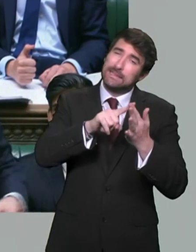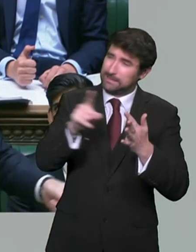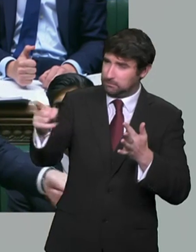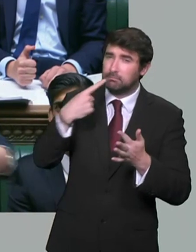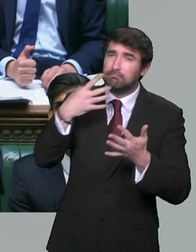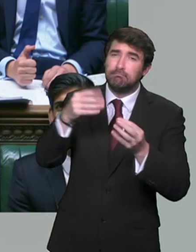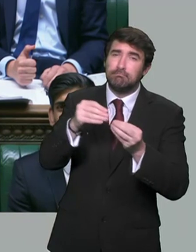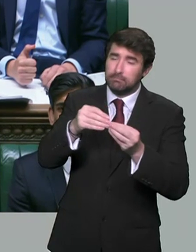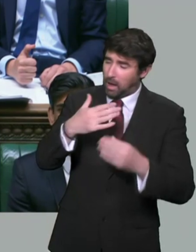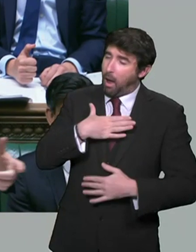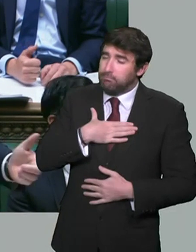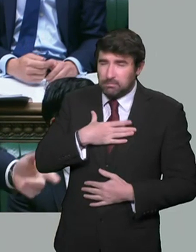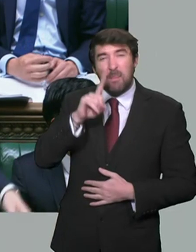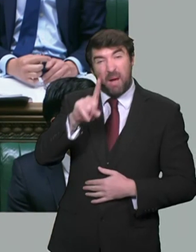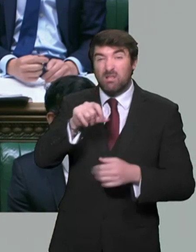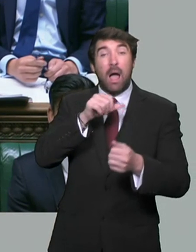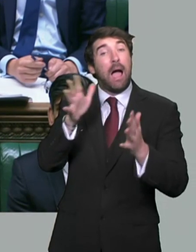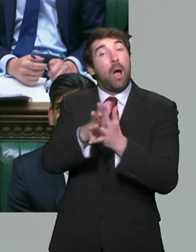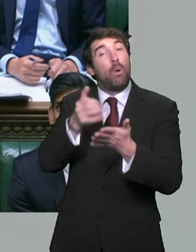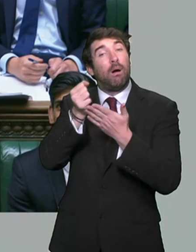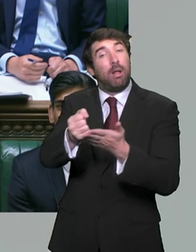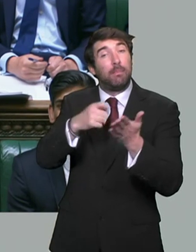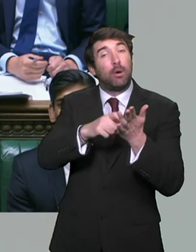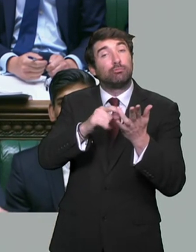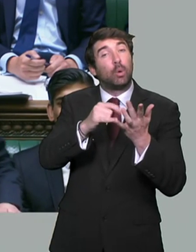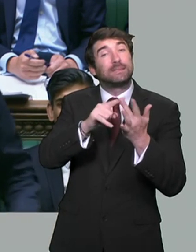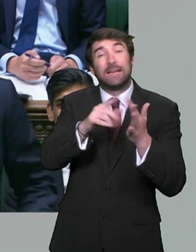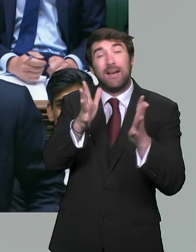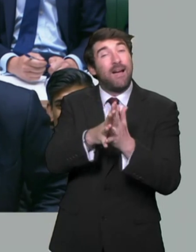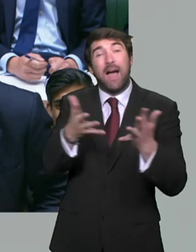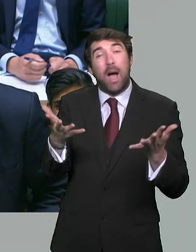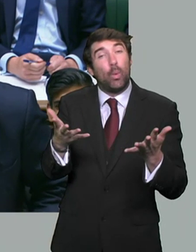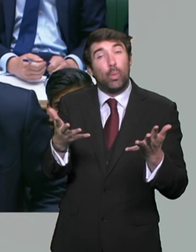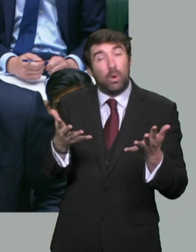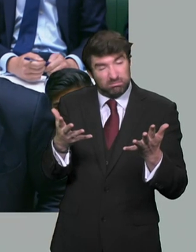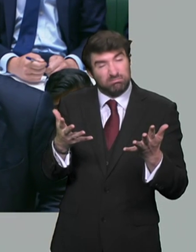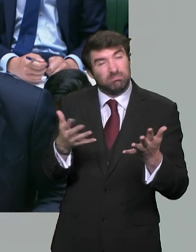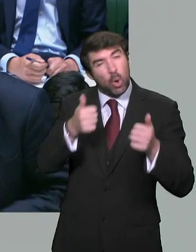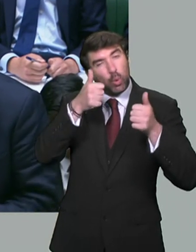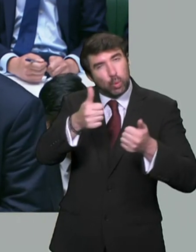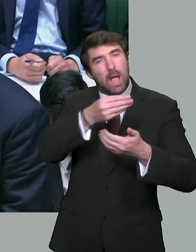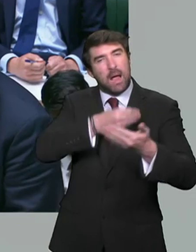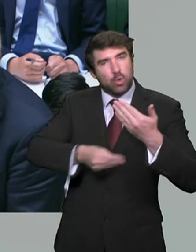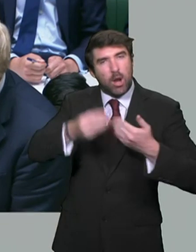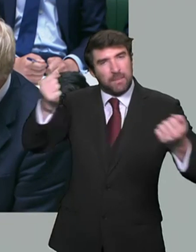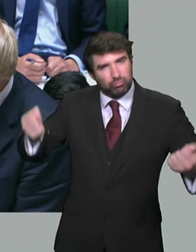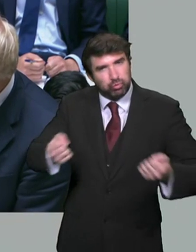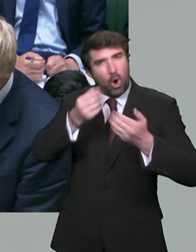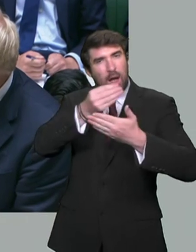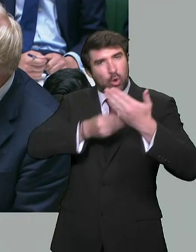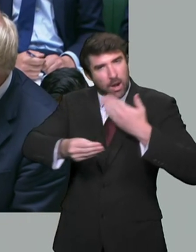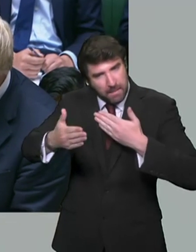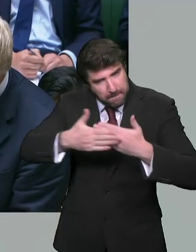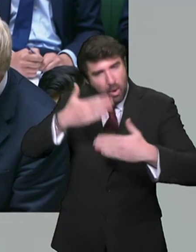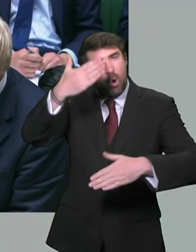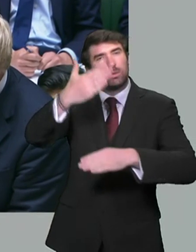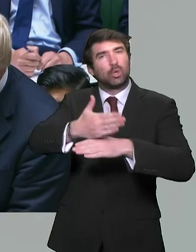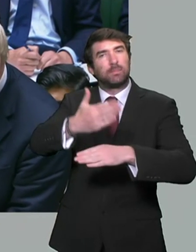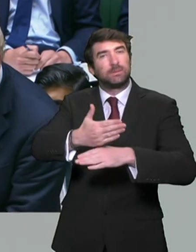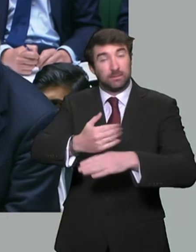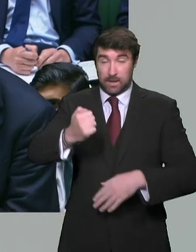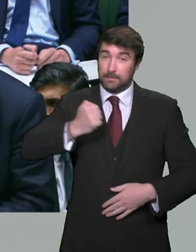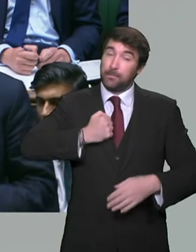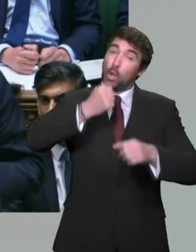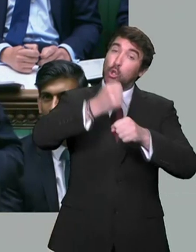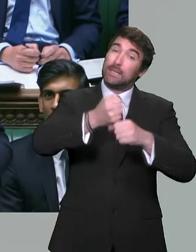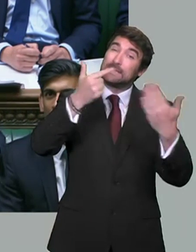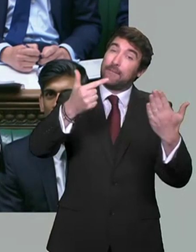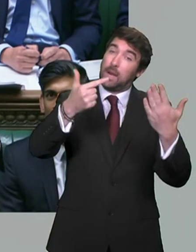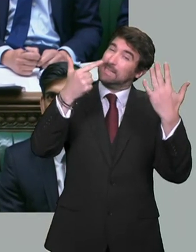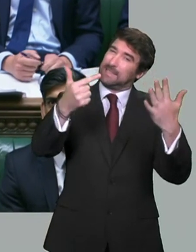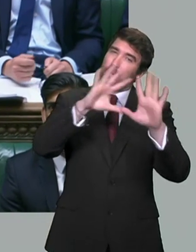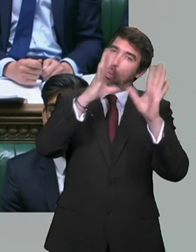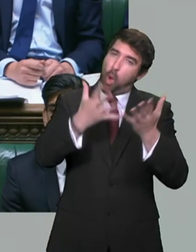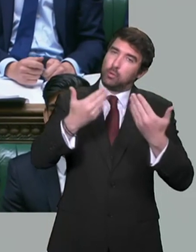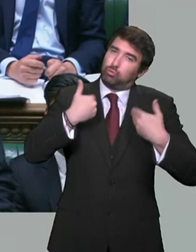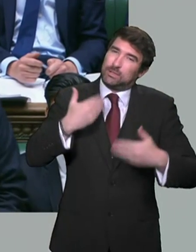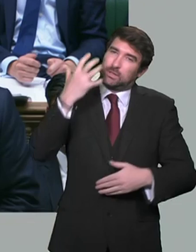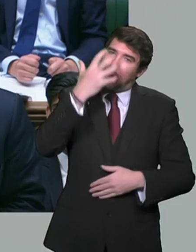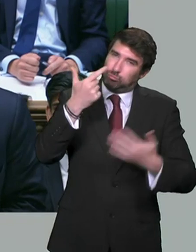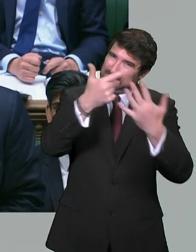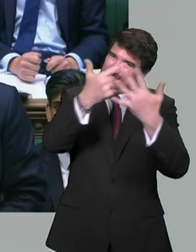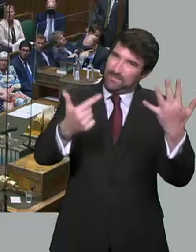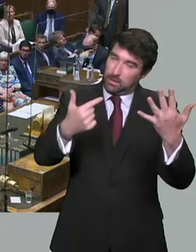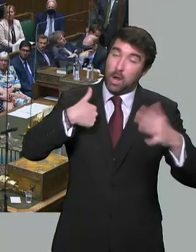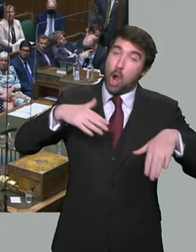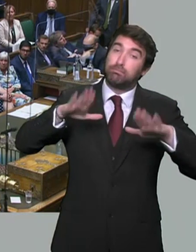As I speak, our economy is the fastest growing in the G7, because we have had the fastest vaccine roll-out and the fastest opening up of any comparable country.